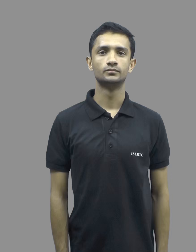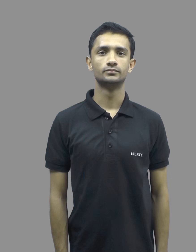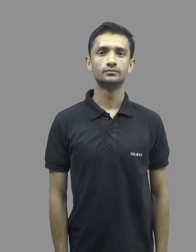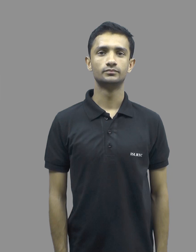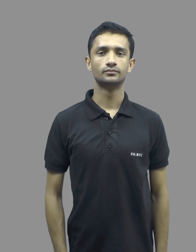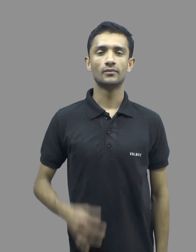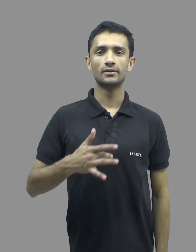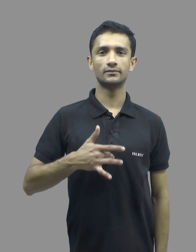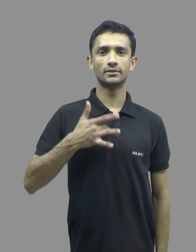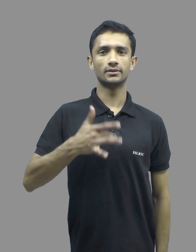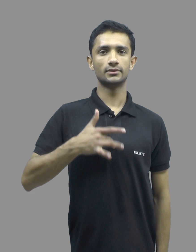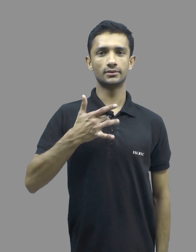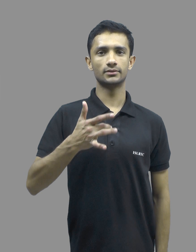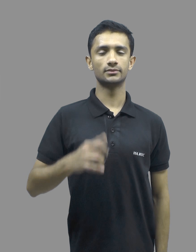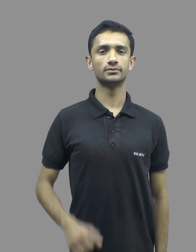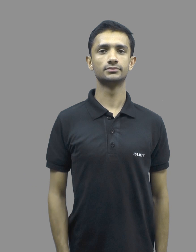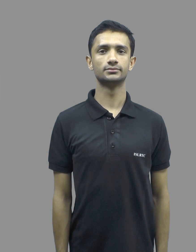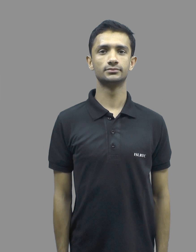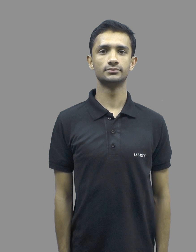Feeling